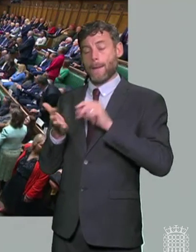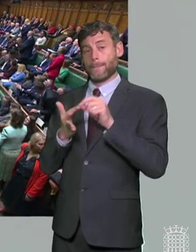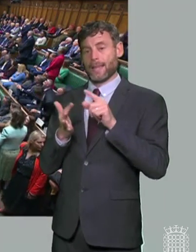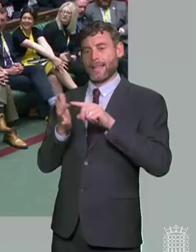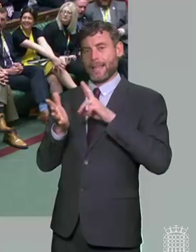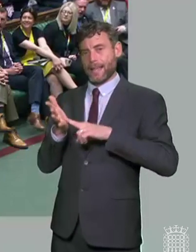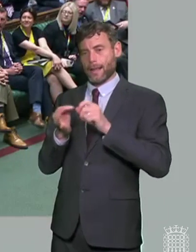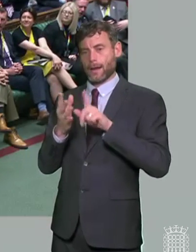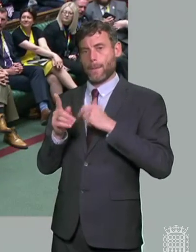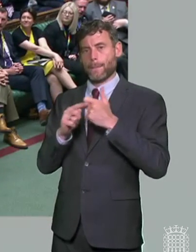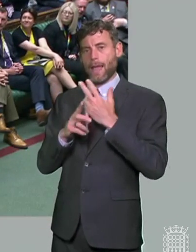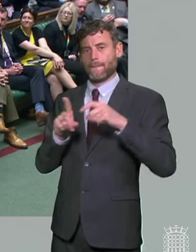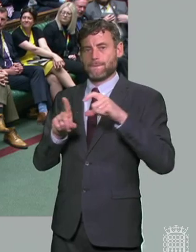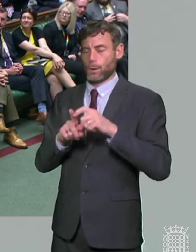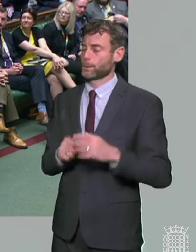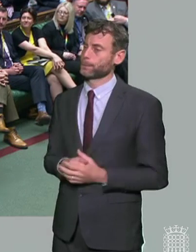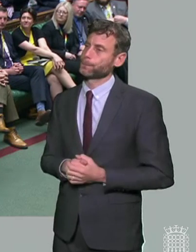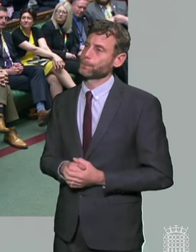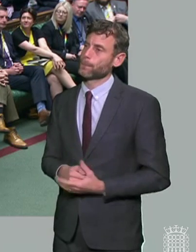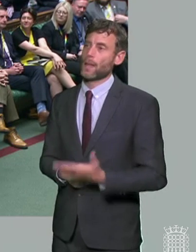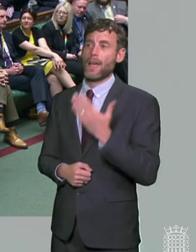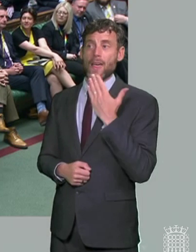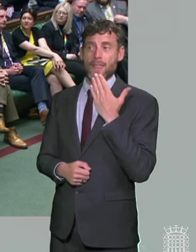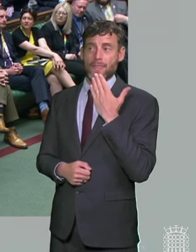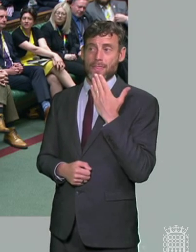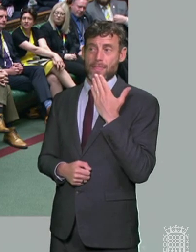Thank you, Mr Speaker.